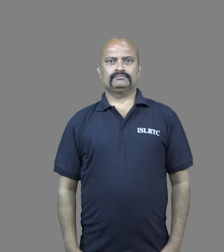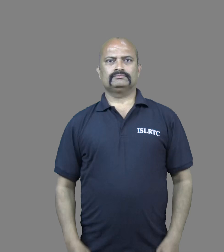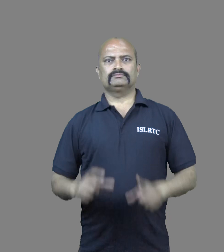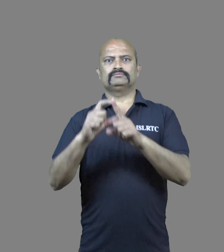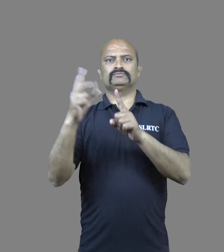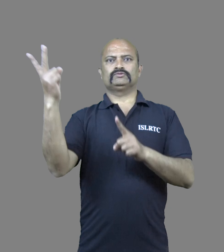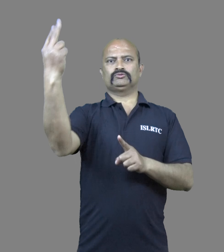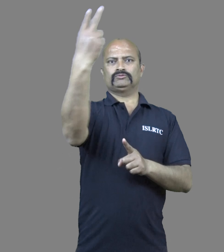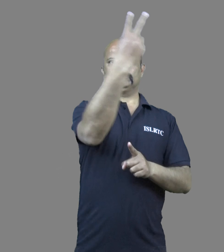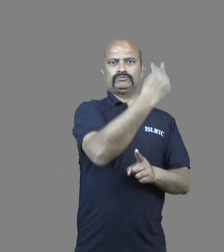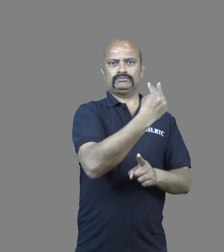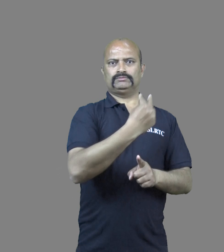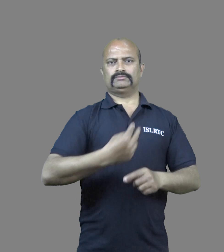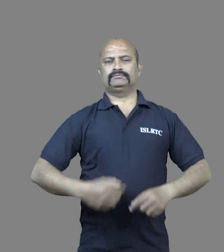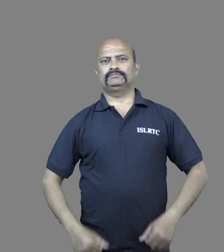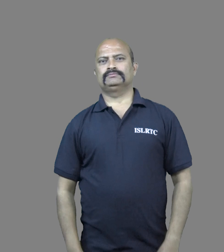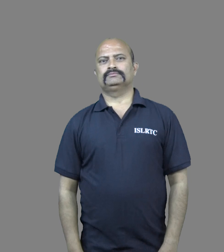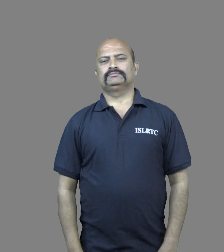Delegate